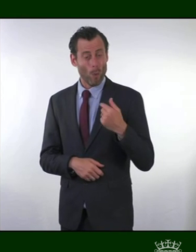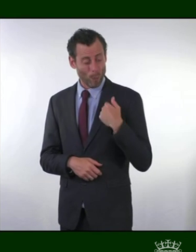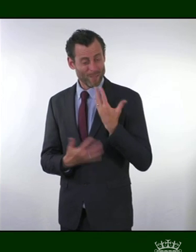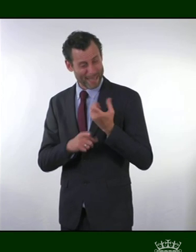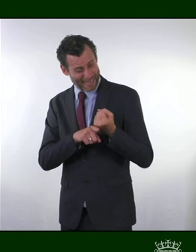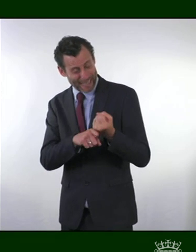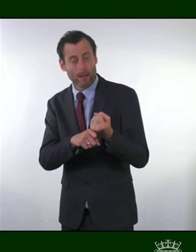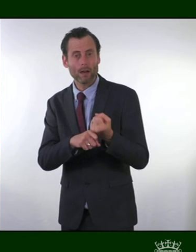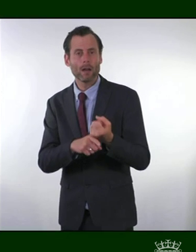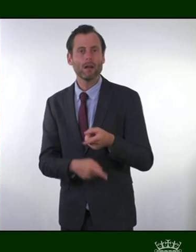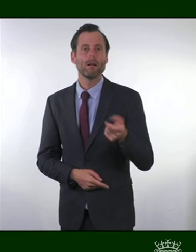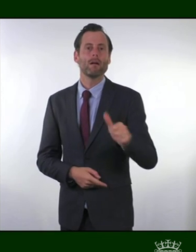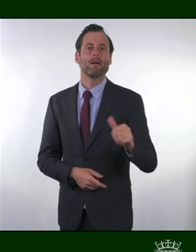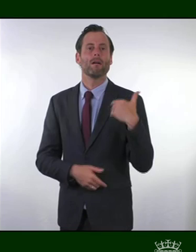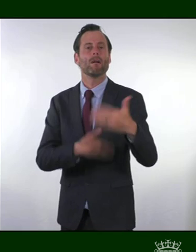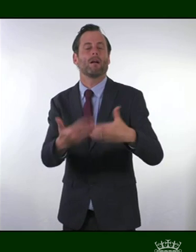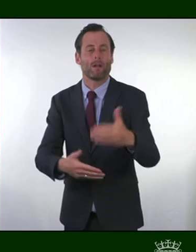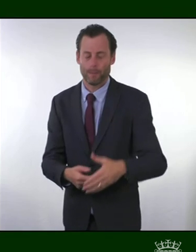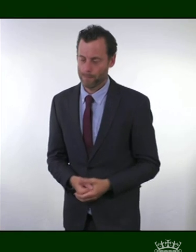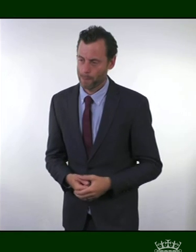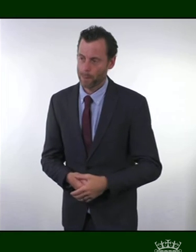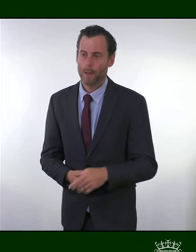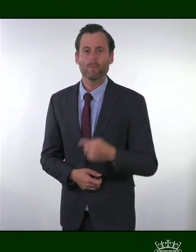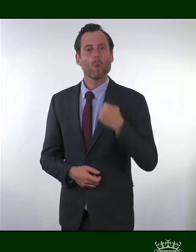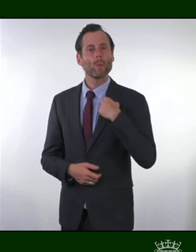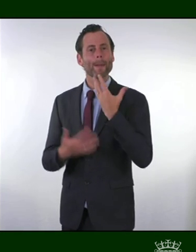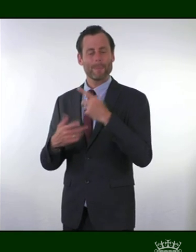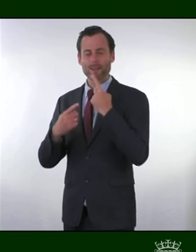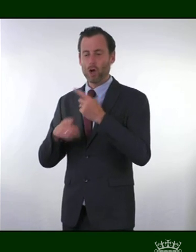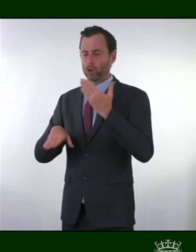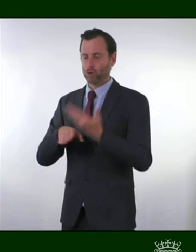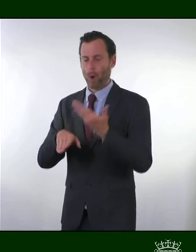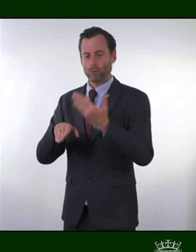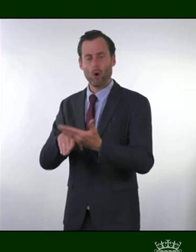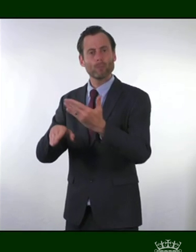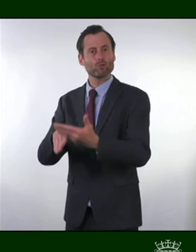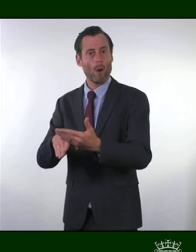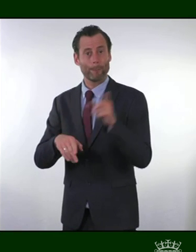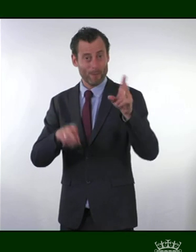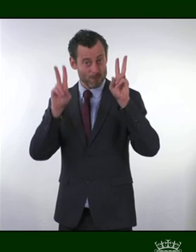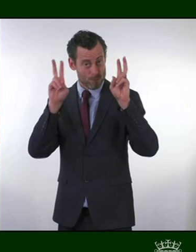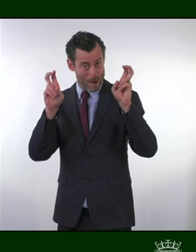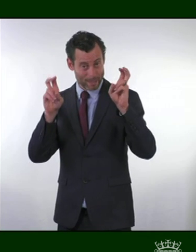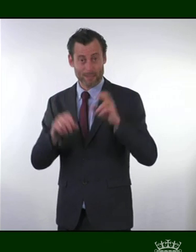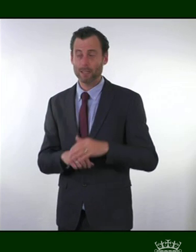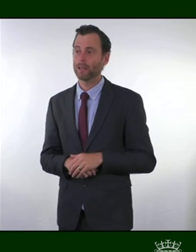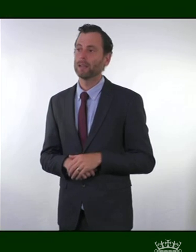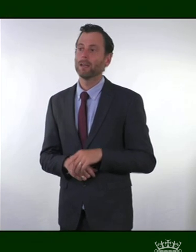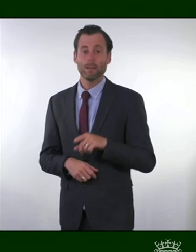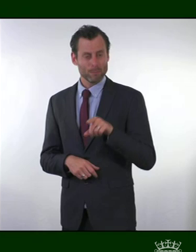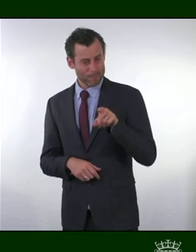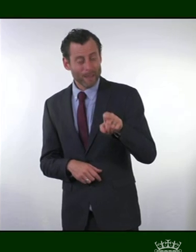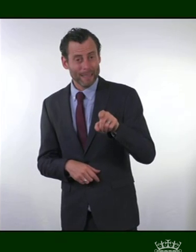As with their belated adoption of our call for “jobs, jobs, jobs”, perhaps this gives a new meaning to the phrase “Project Speed”.